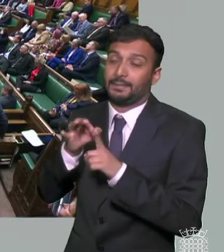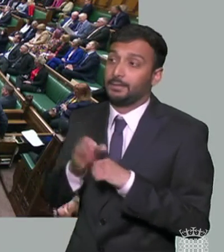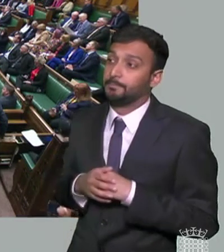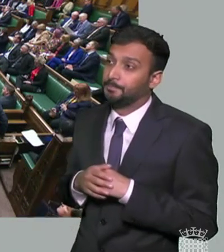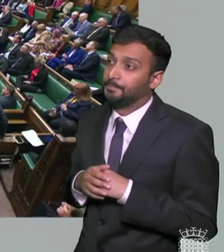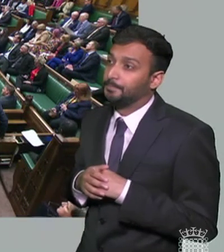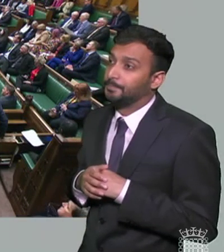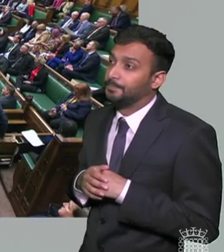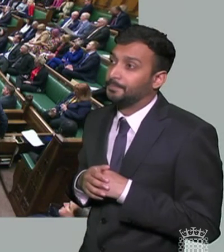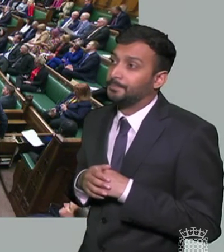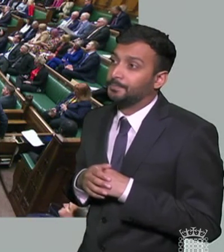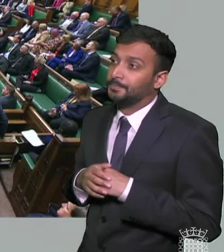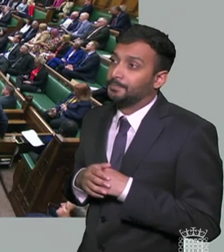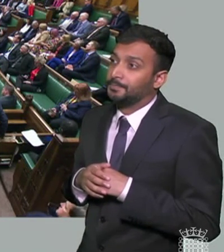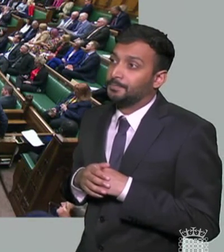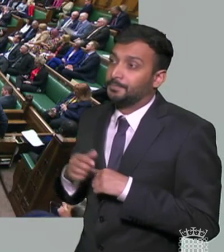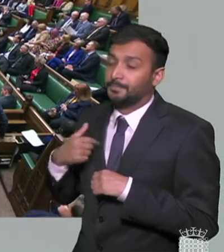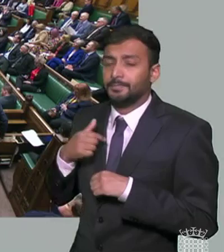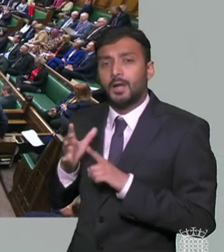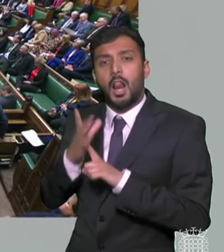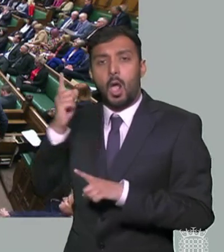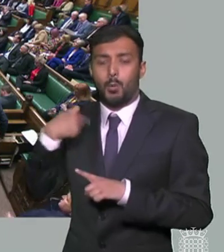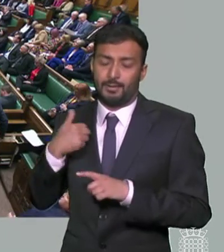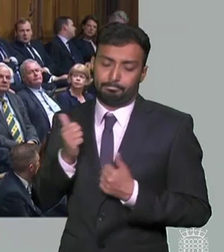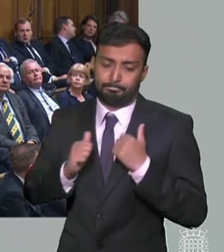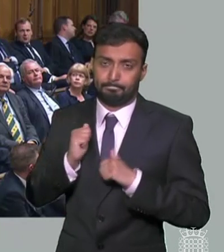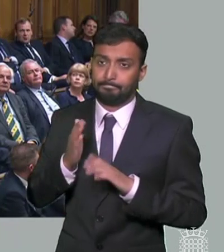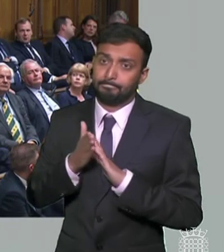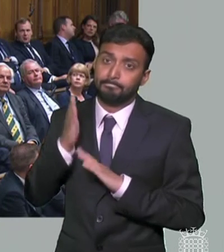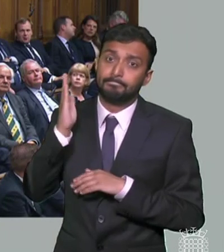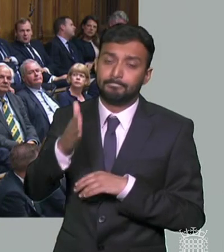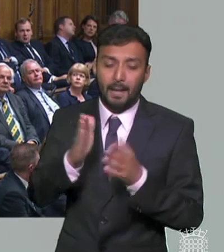I was privileged last week to attend the malaria summit in Kigali.